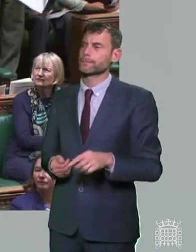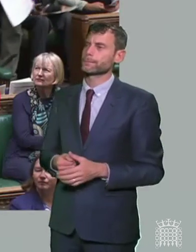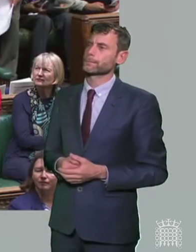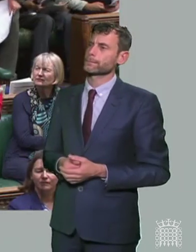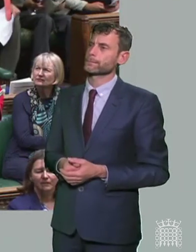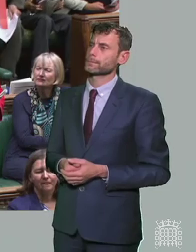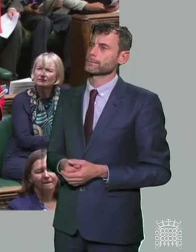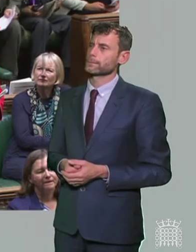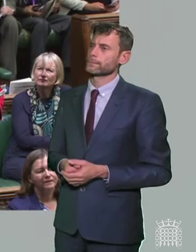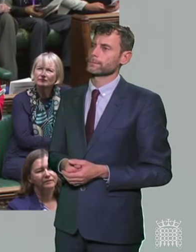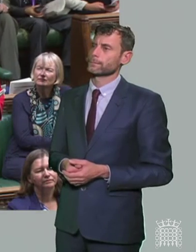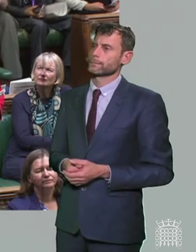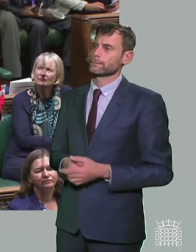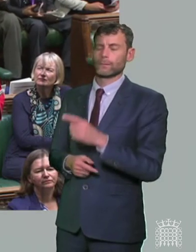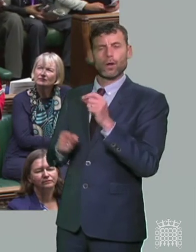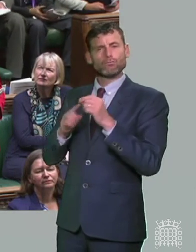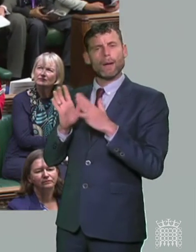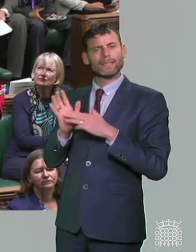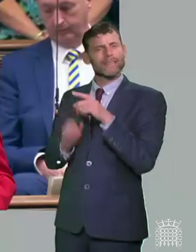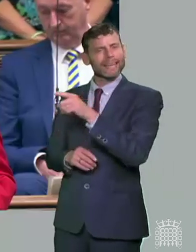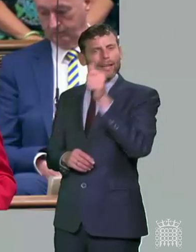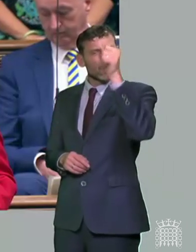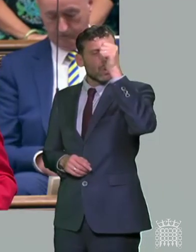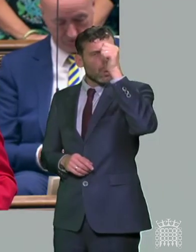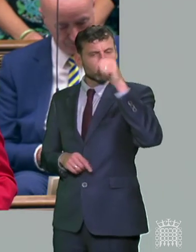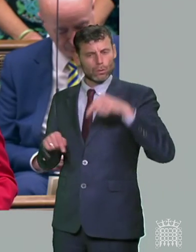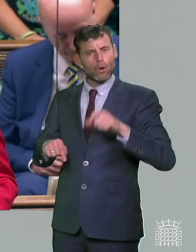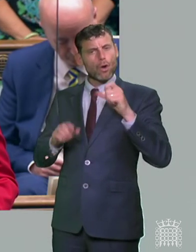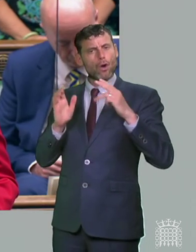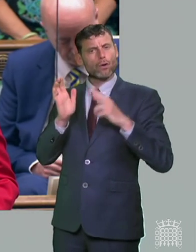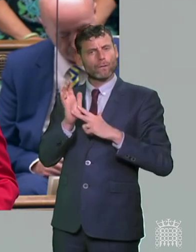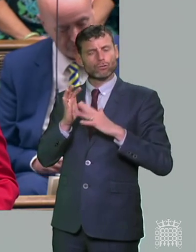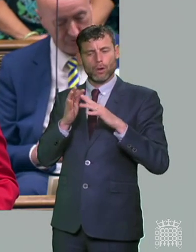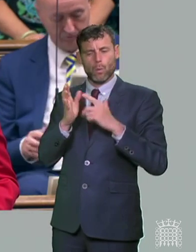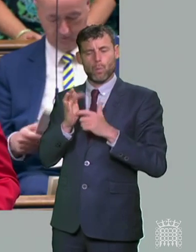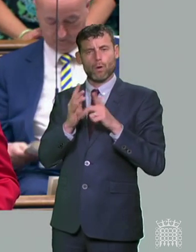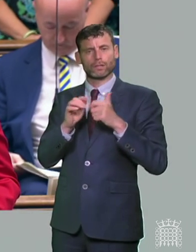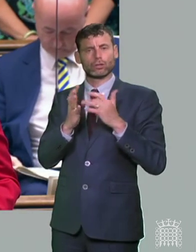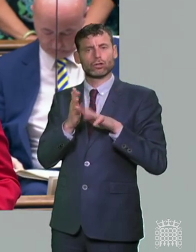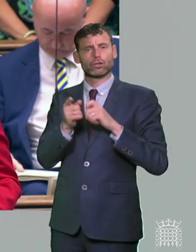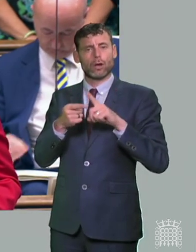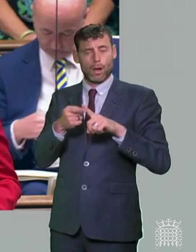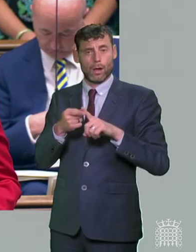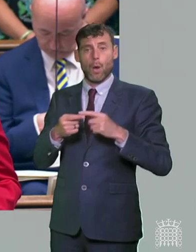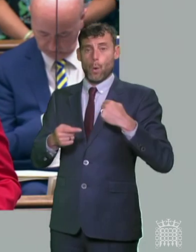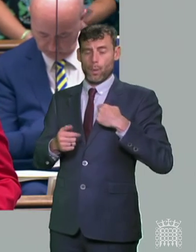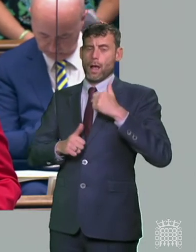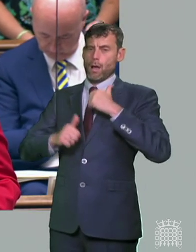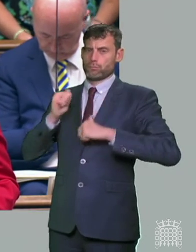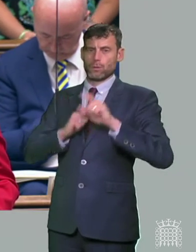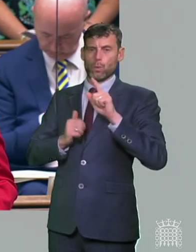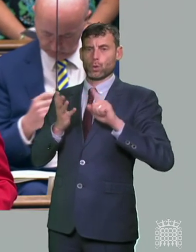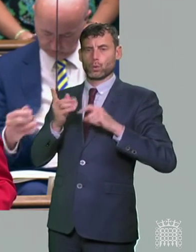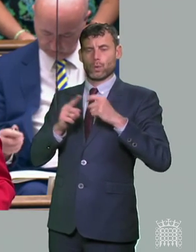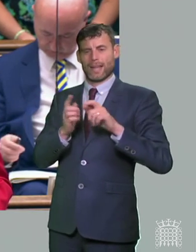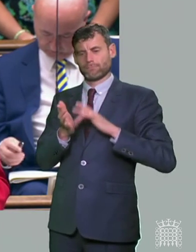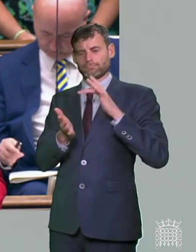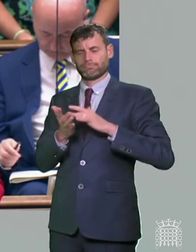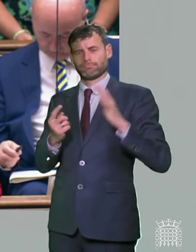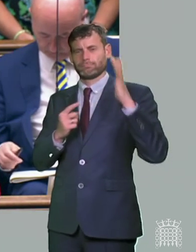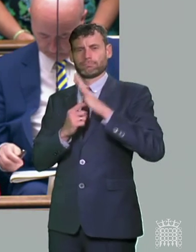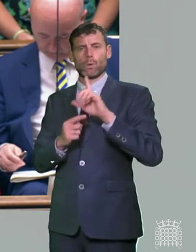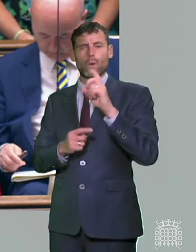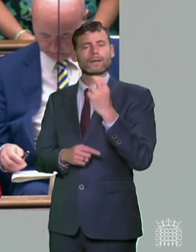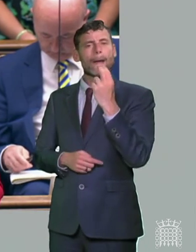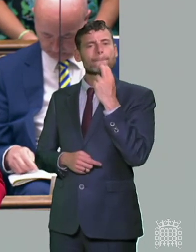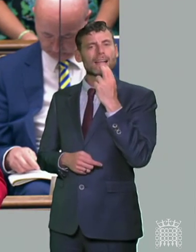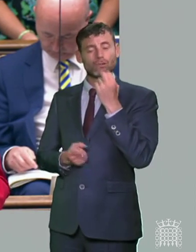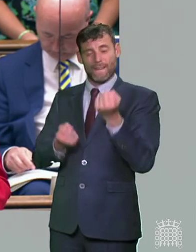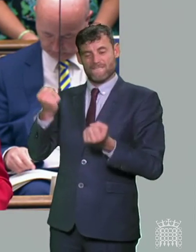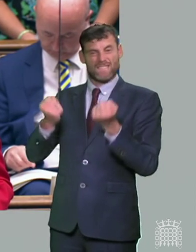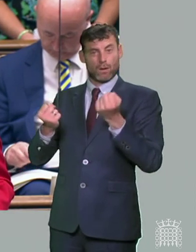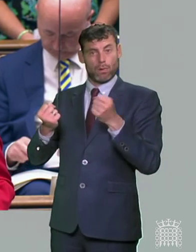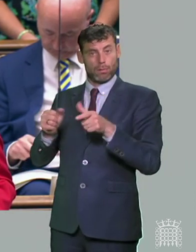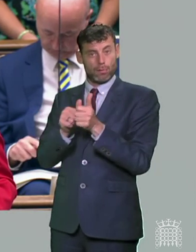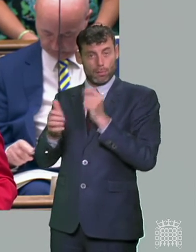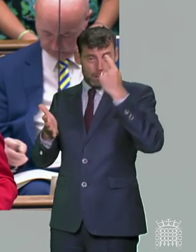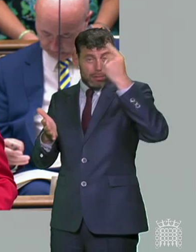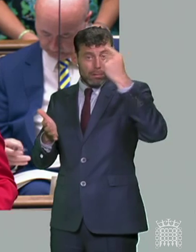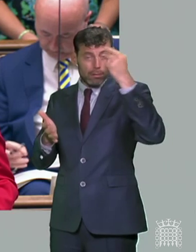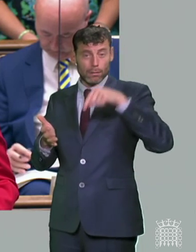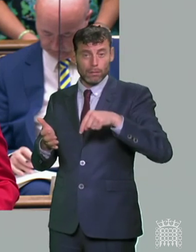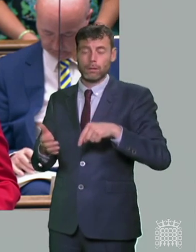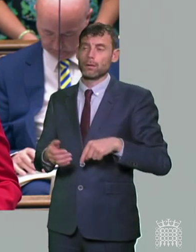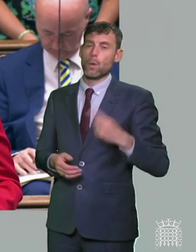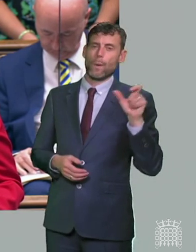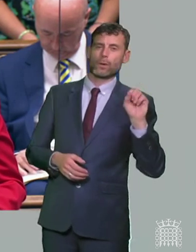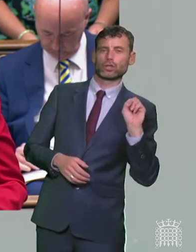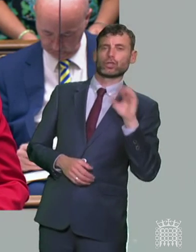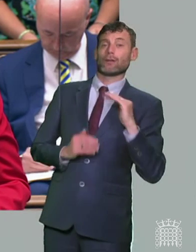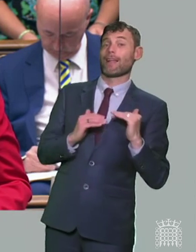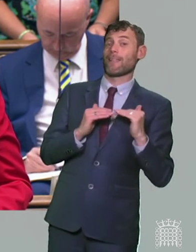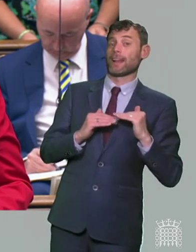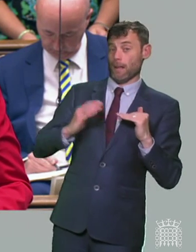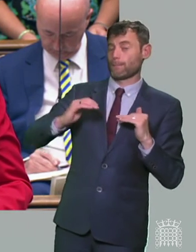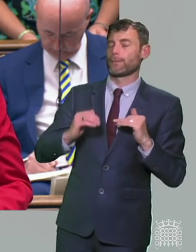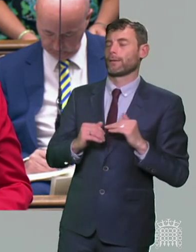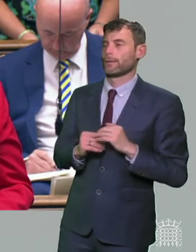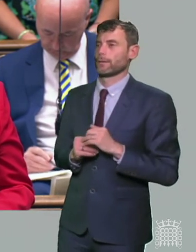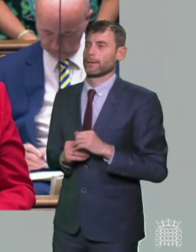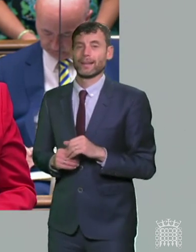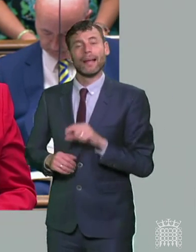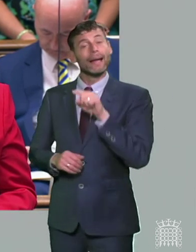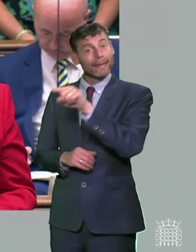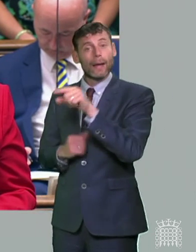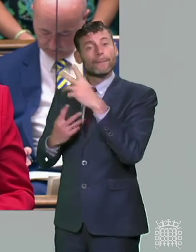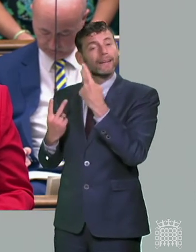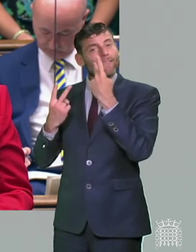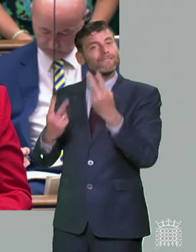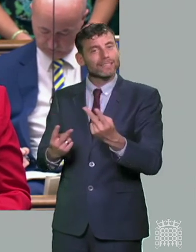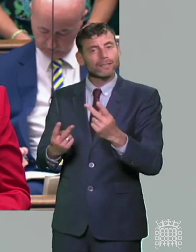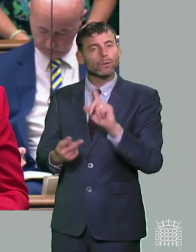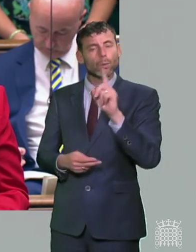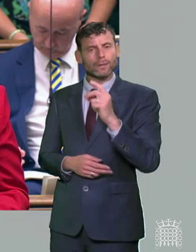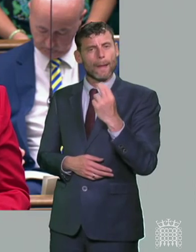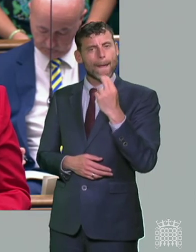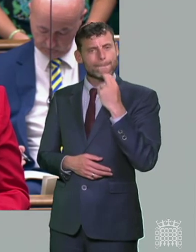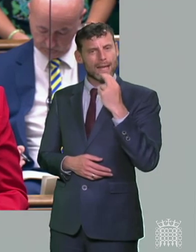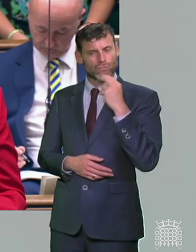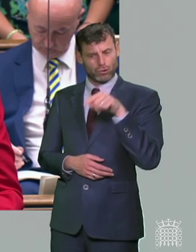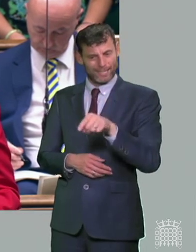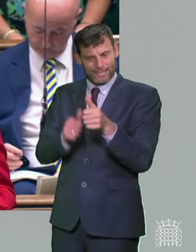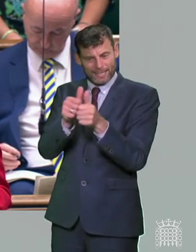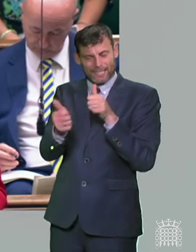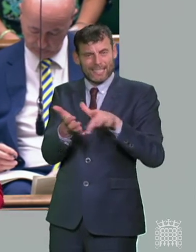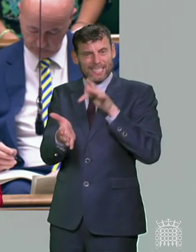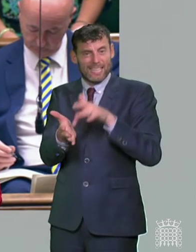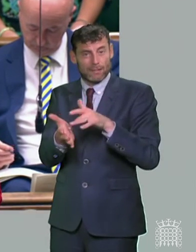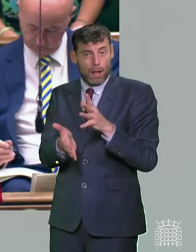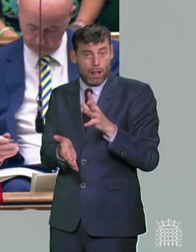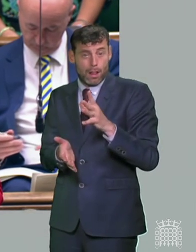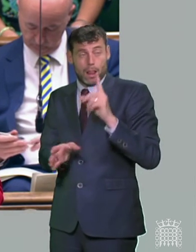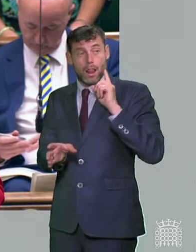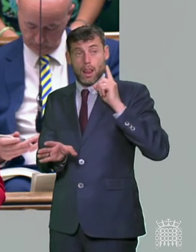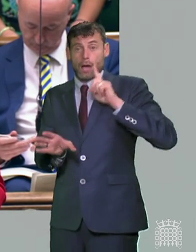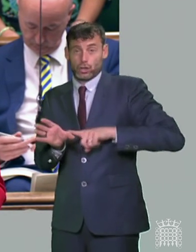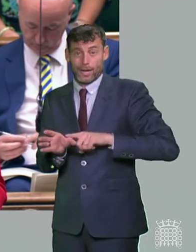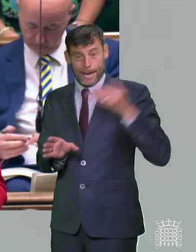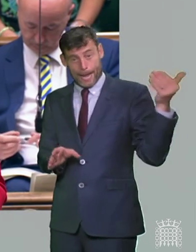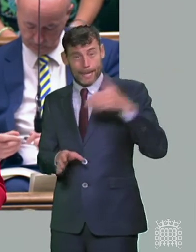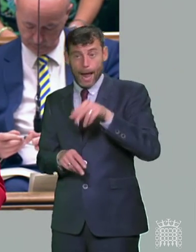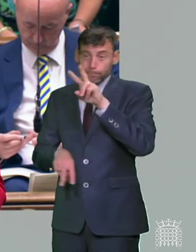The Prime Minister knows that we in Coventry and Warwickshire are proudly the UK’s leading centre for vehicle battery innovation; he knows because he visited the UK Battery Industrialisation Centre just last year.